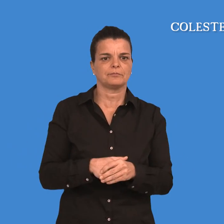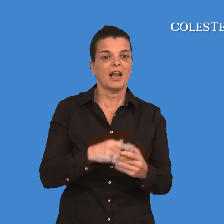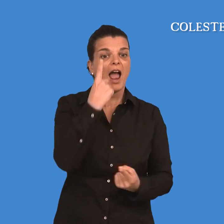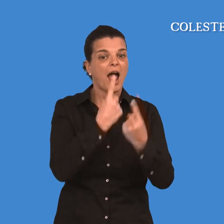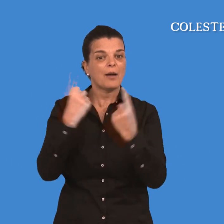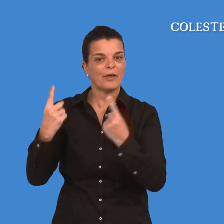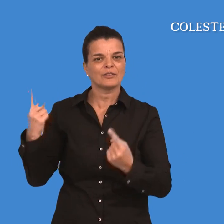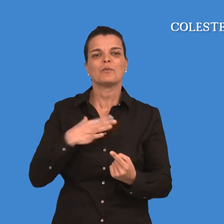alguno